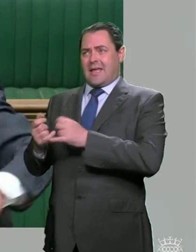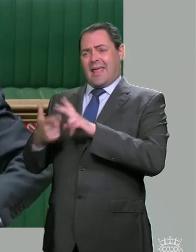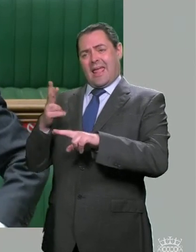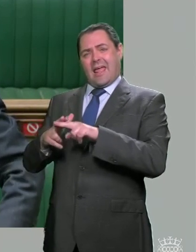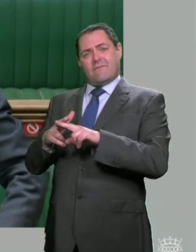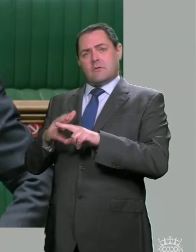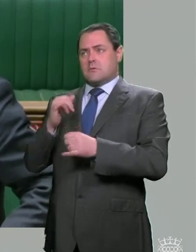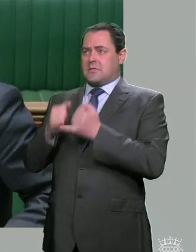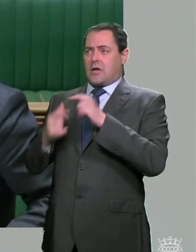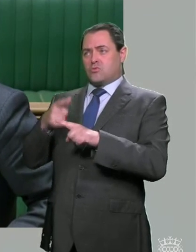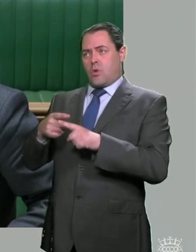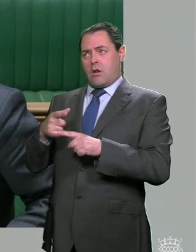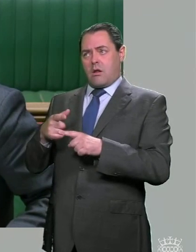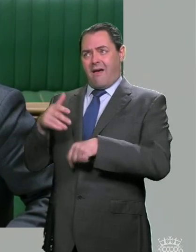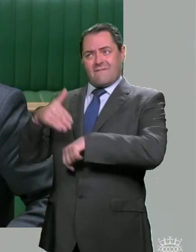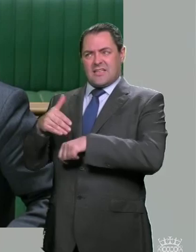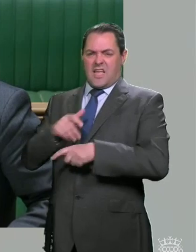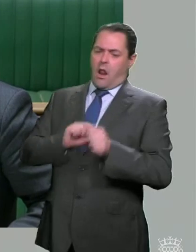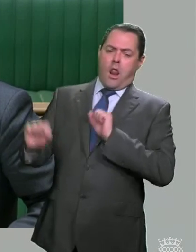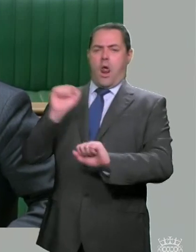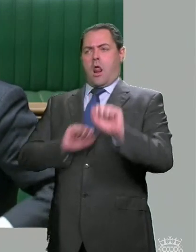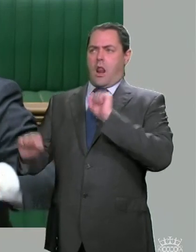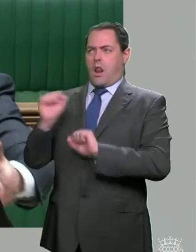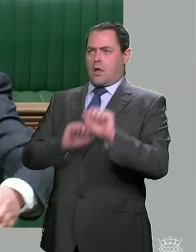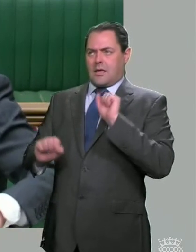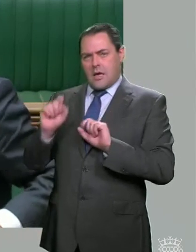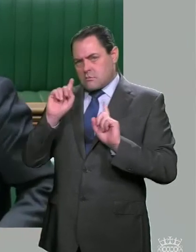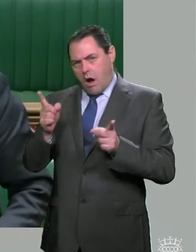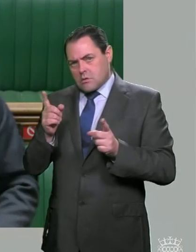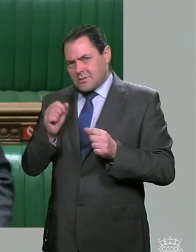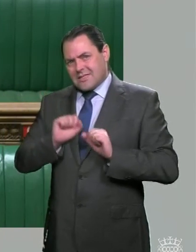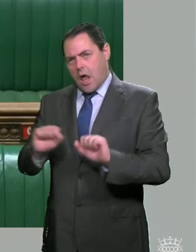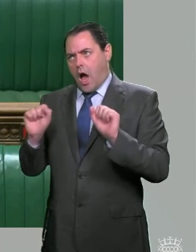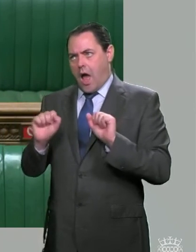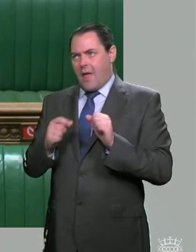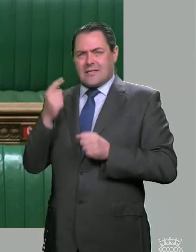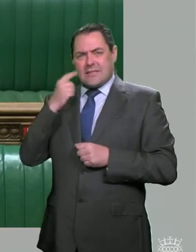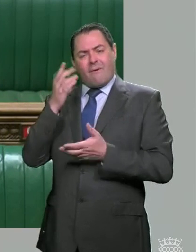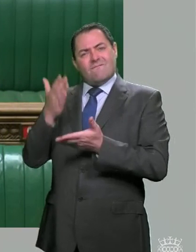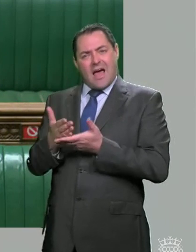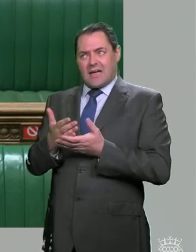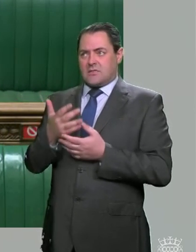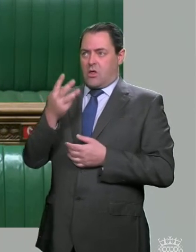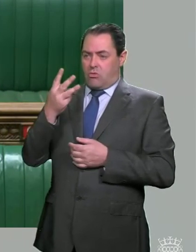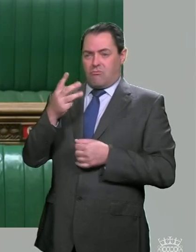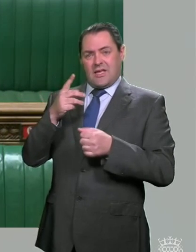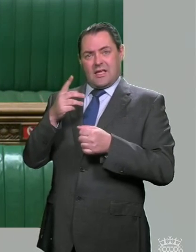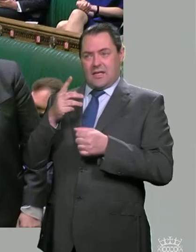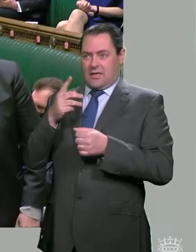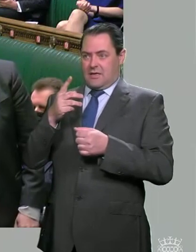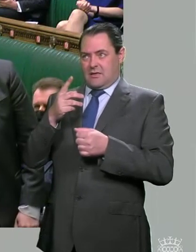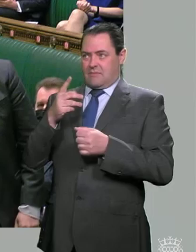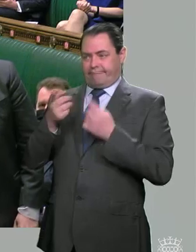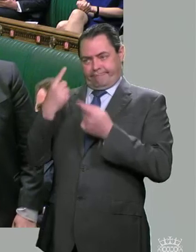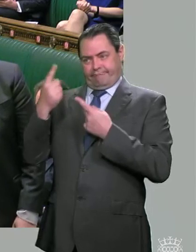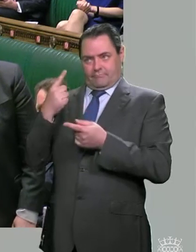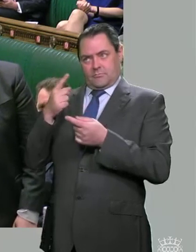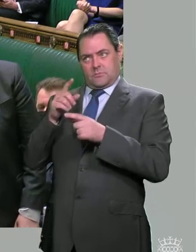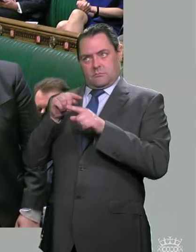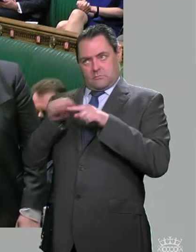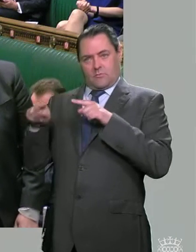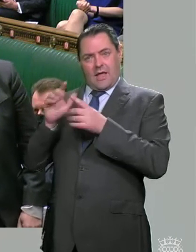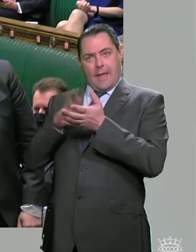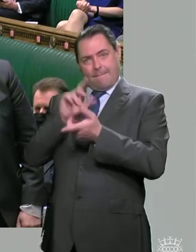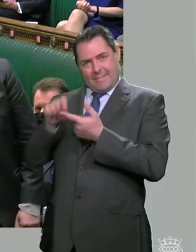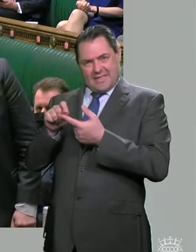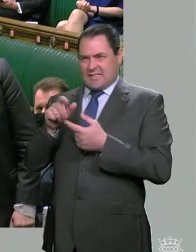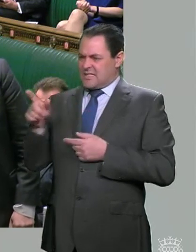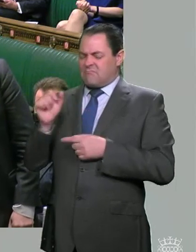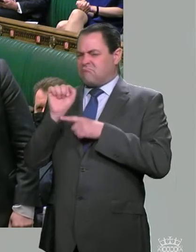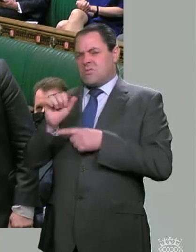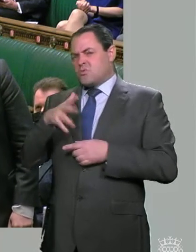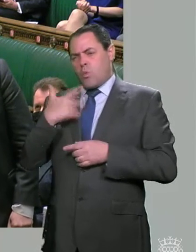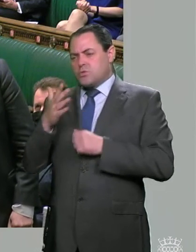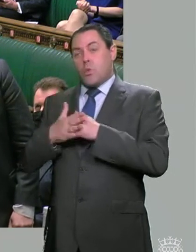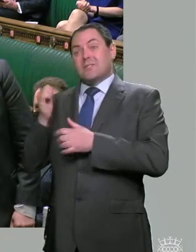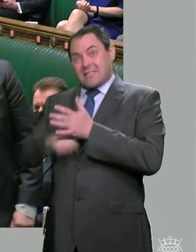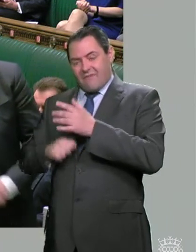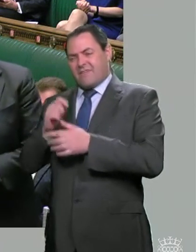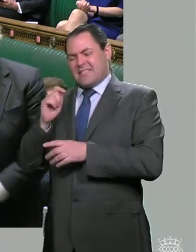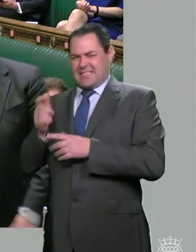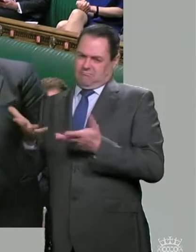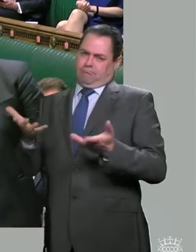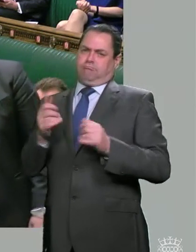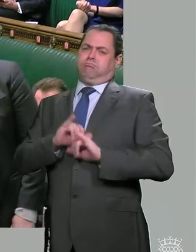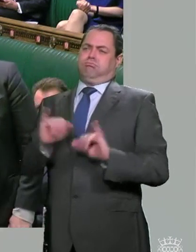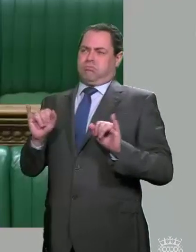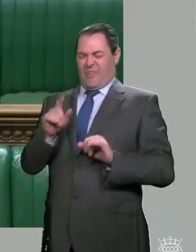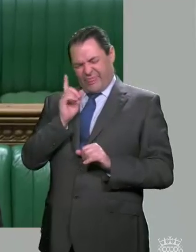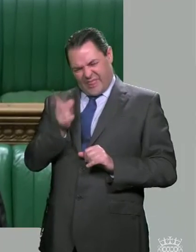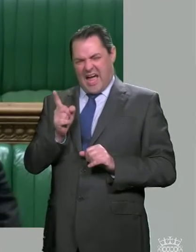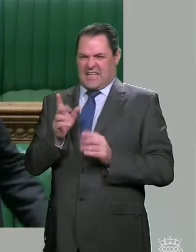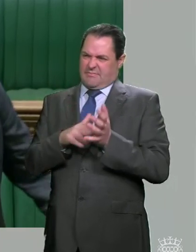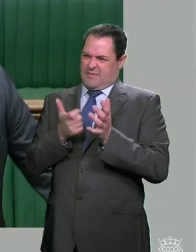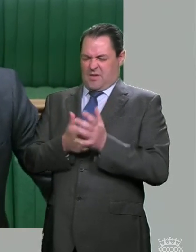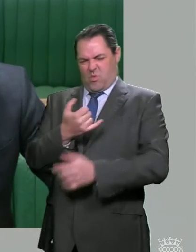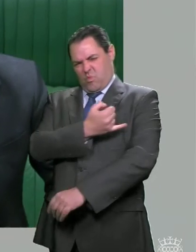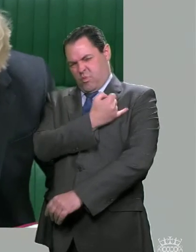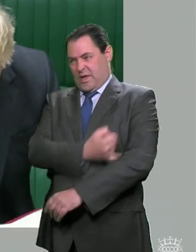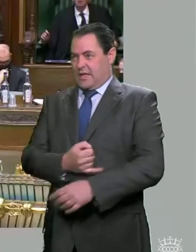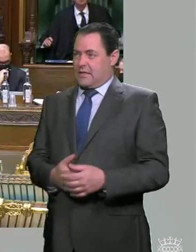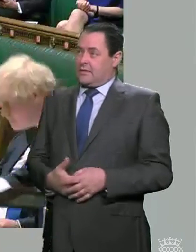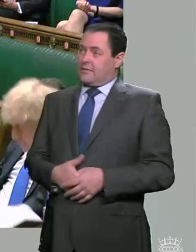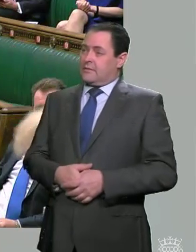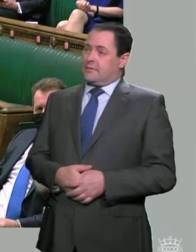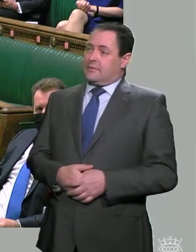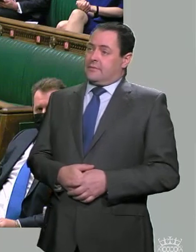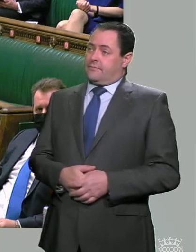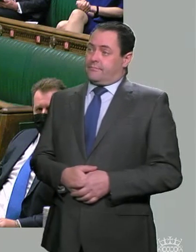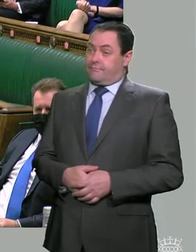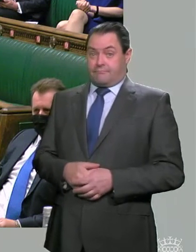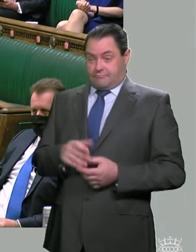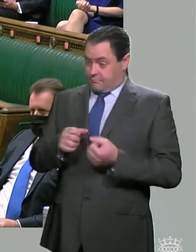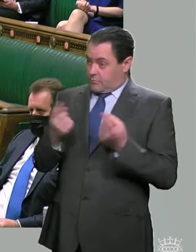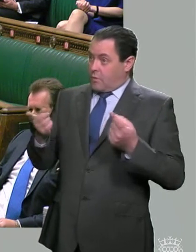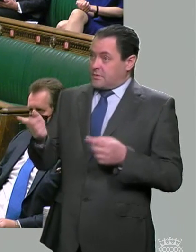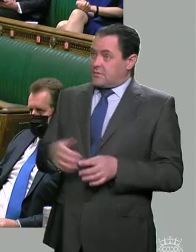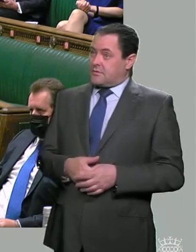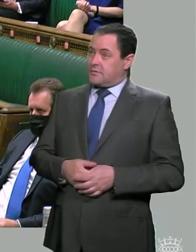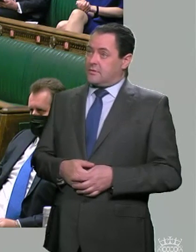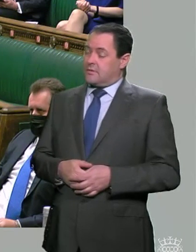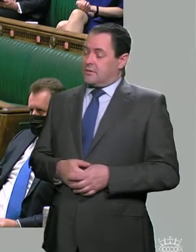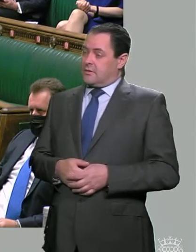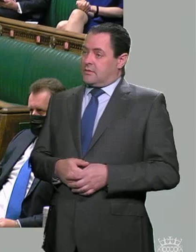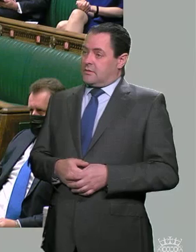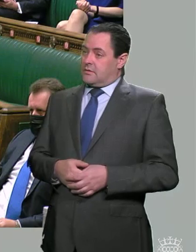No matter how much the right honourable and learned Gentleman wriggles and squirms, he cannot get away from the simple fact that, on a three-line Whip, he got his party to vote against tougher sentences for serious sexual and violent offenders.